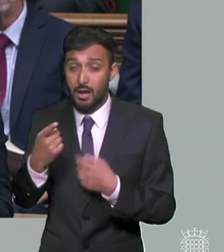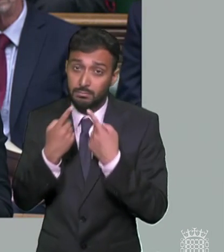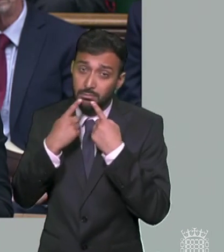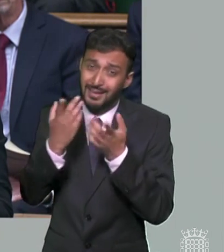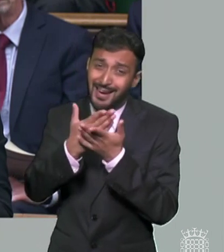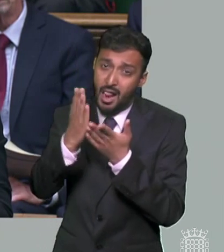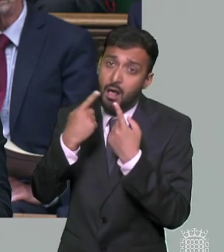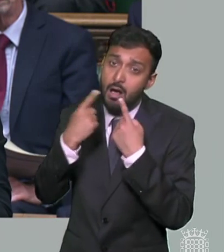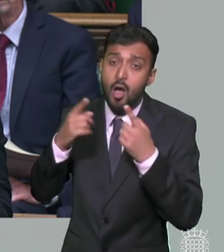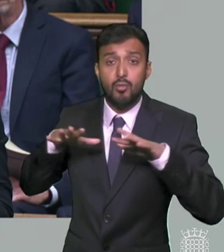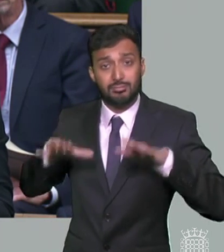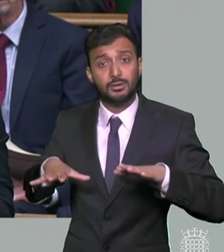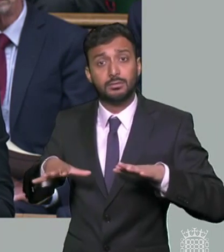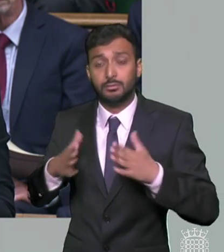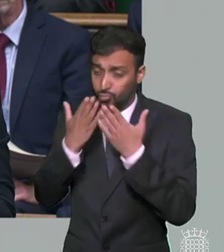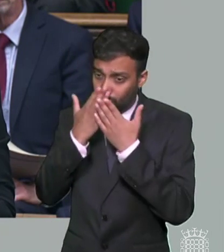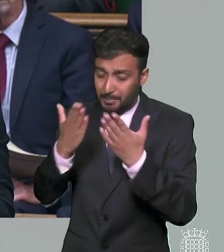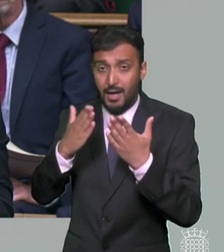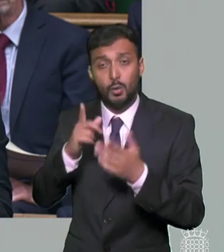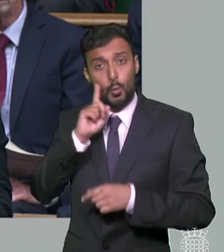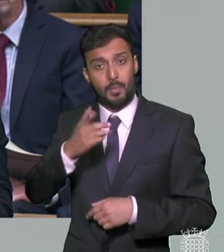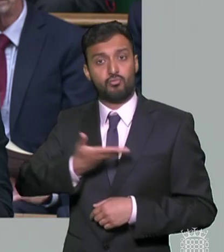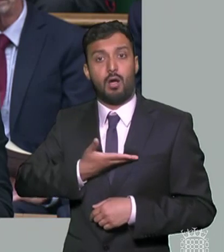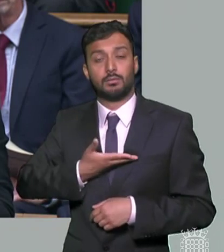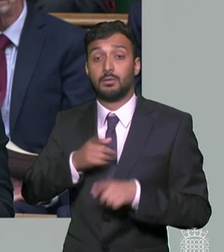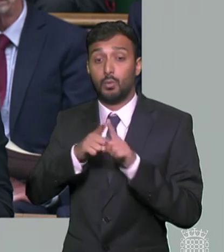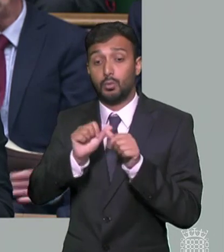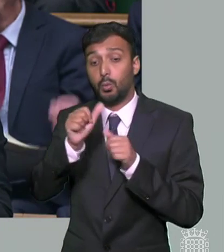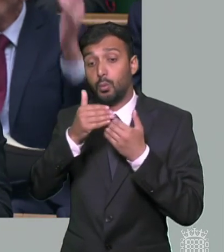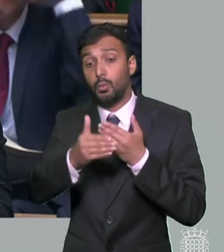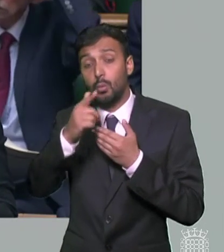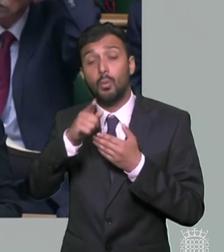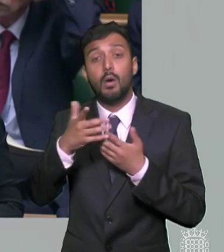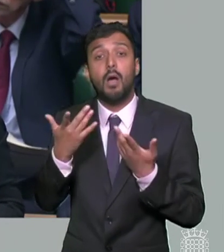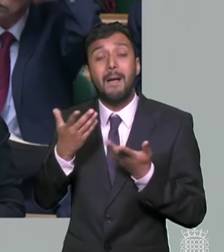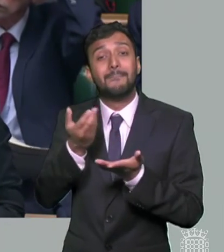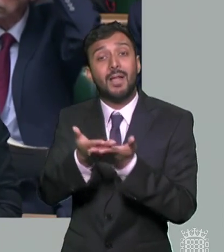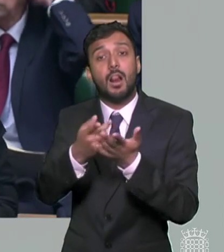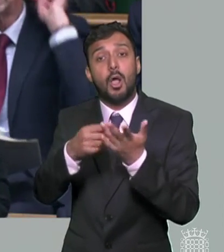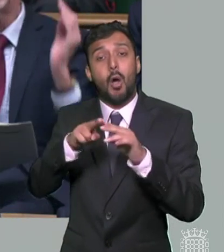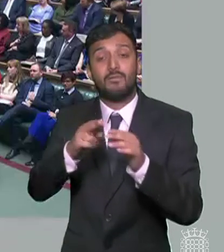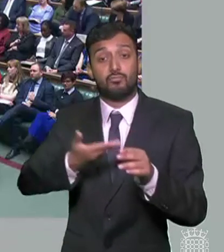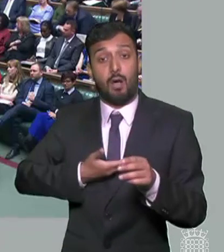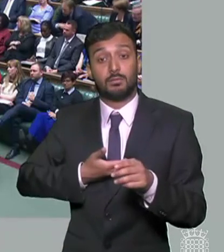Will he accept the cross-party amendment to the Bill of Rights Bill, which would enshrine in law a woman’s right to choose?